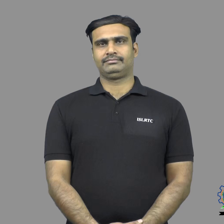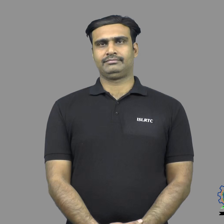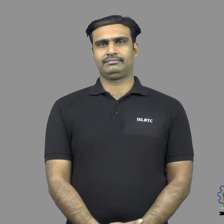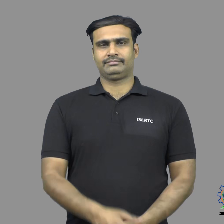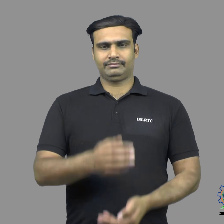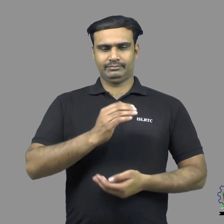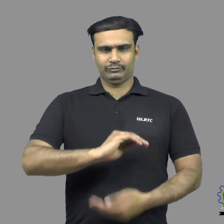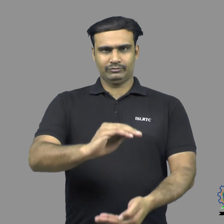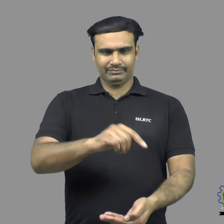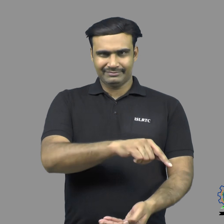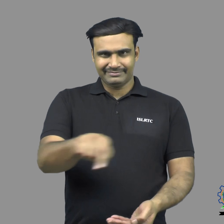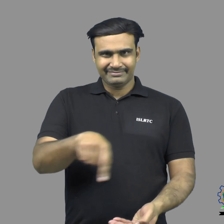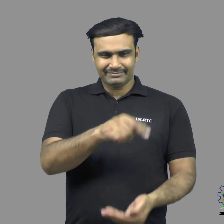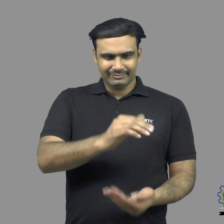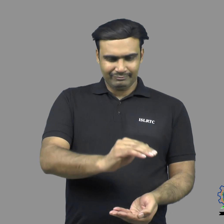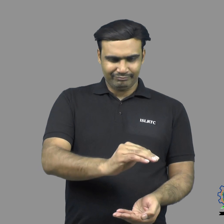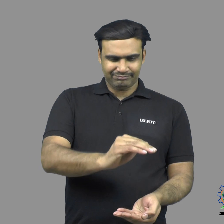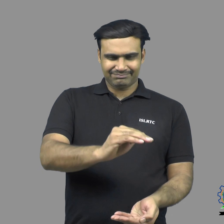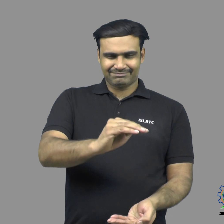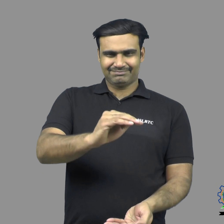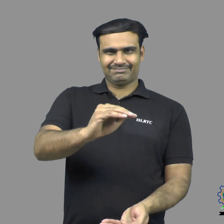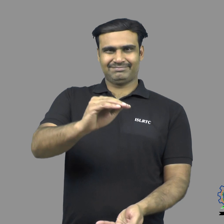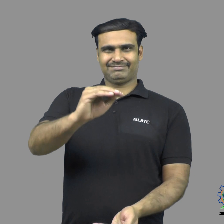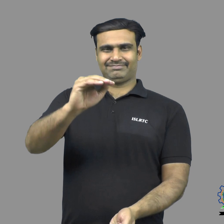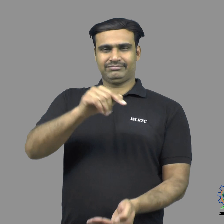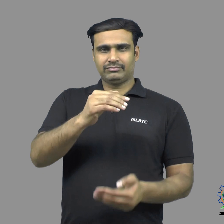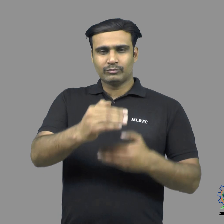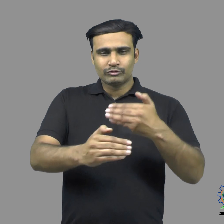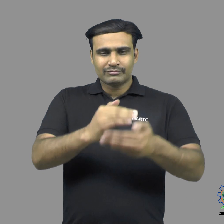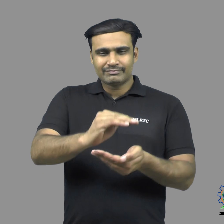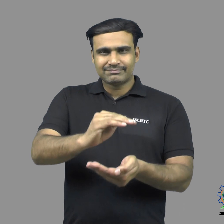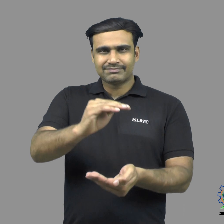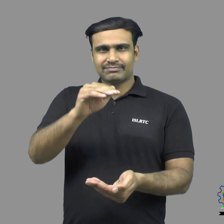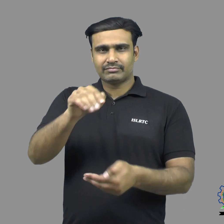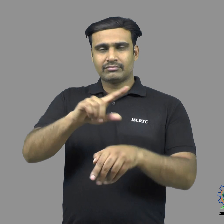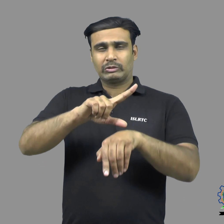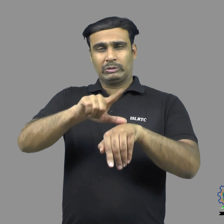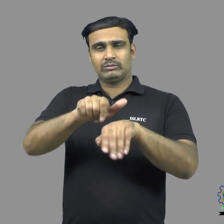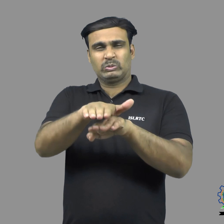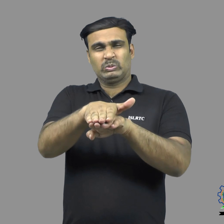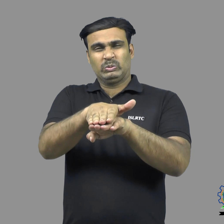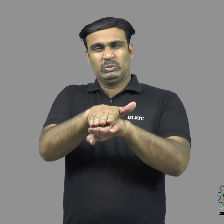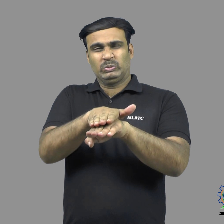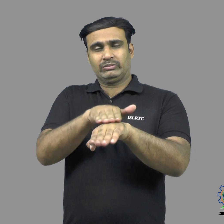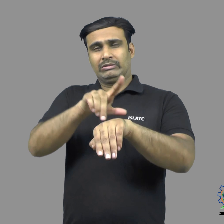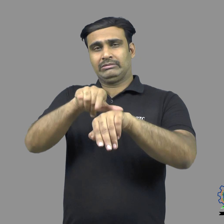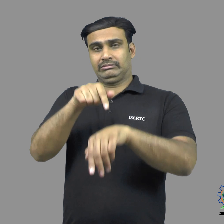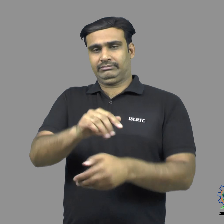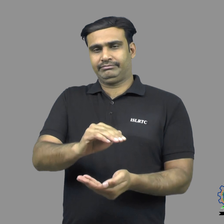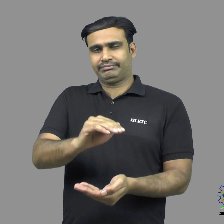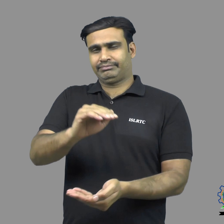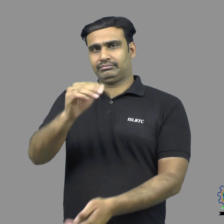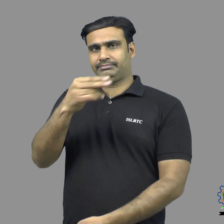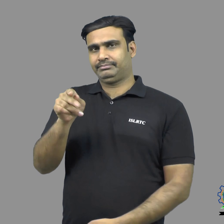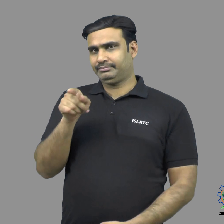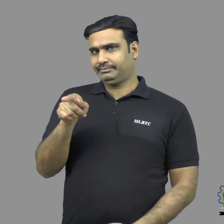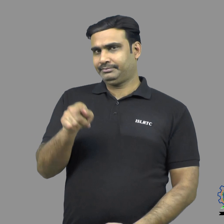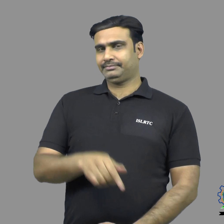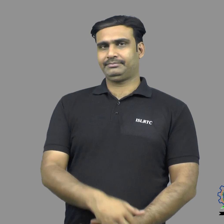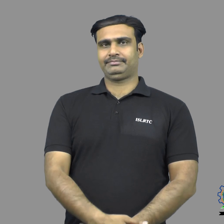Developmental Delay